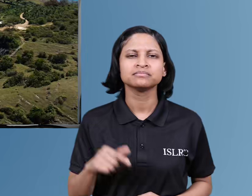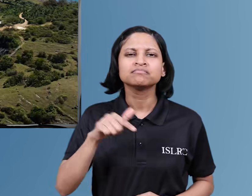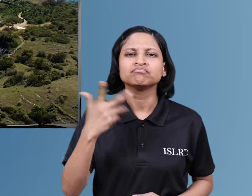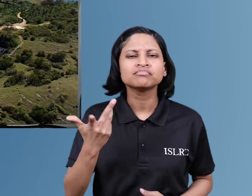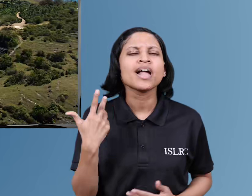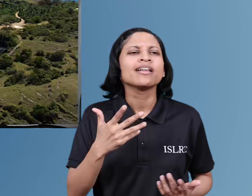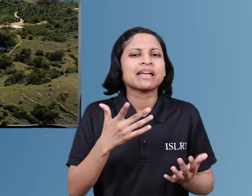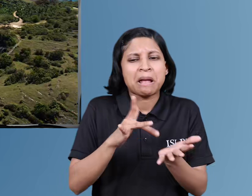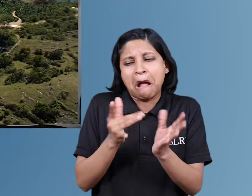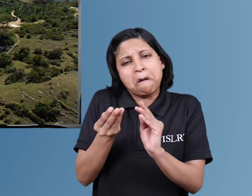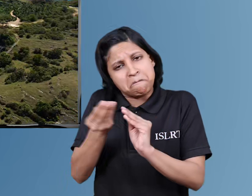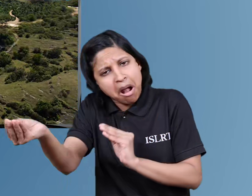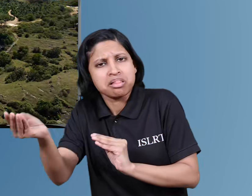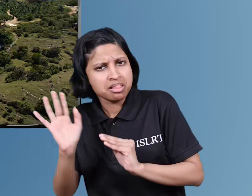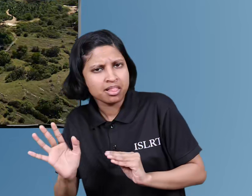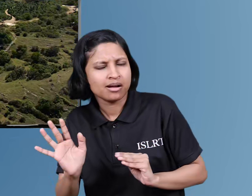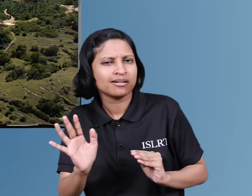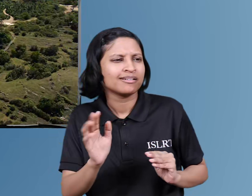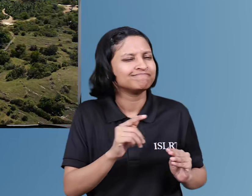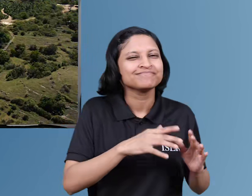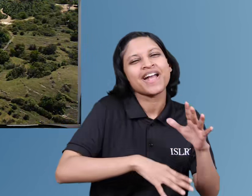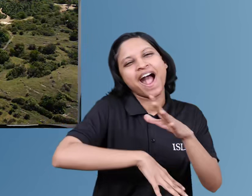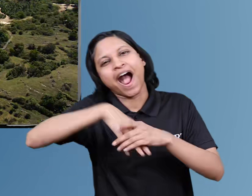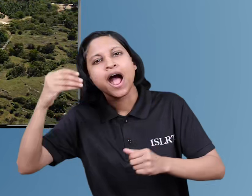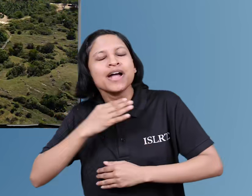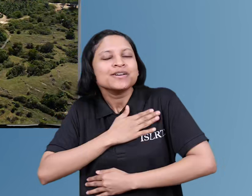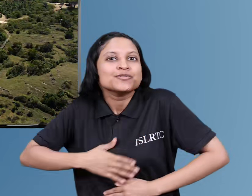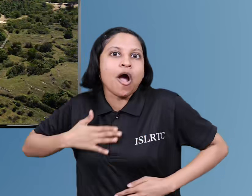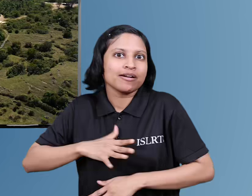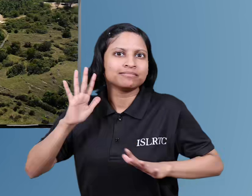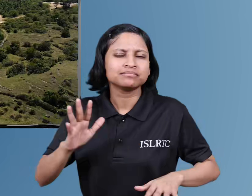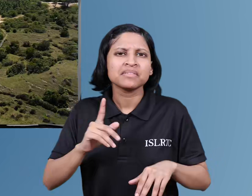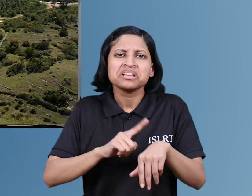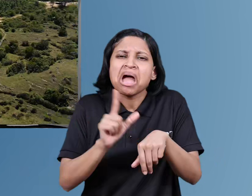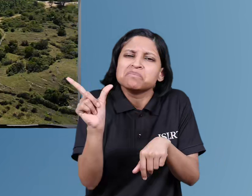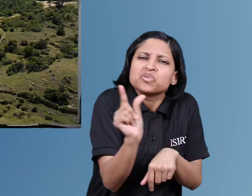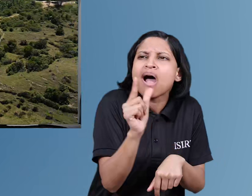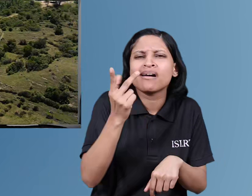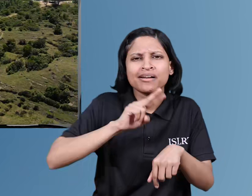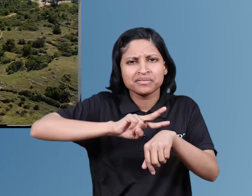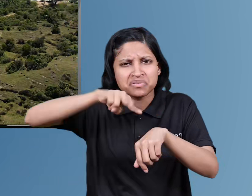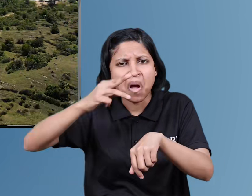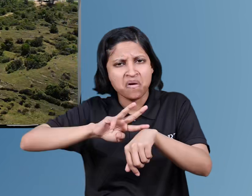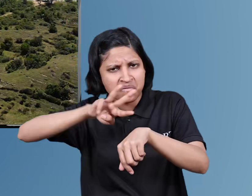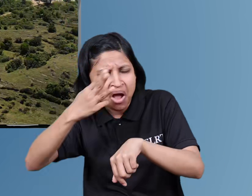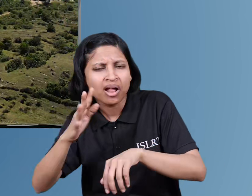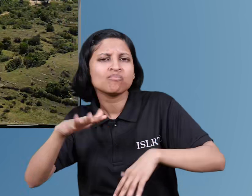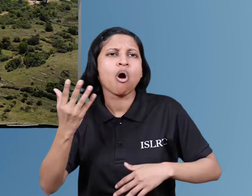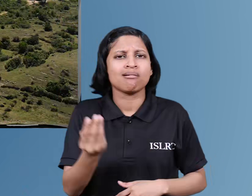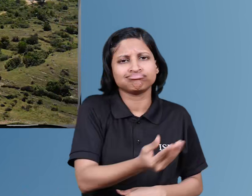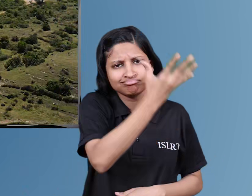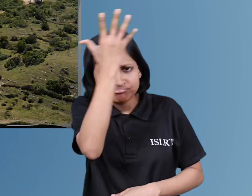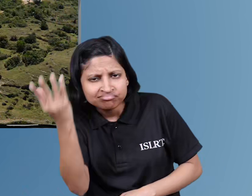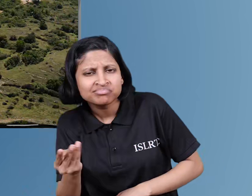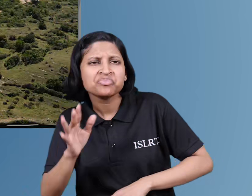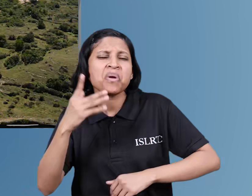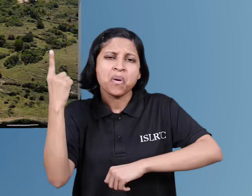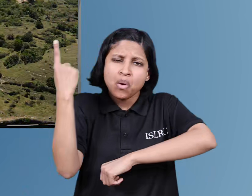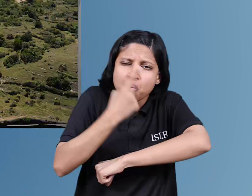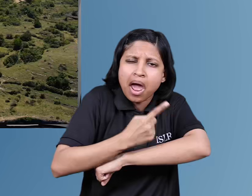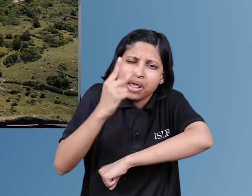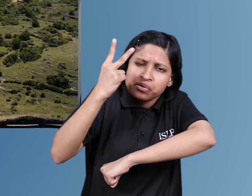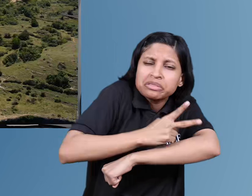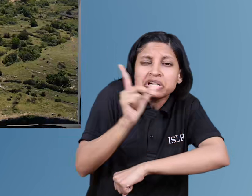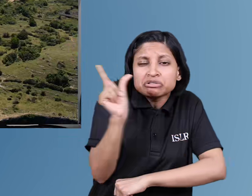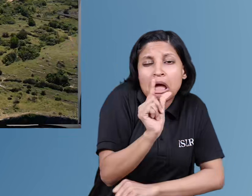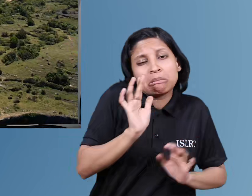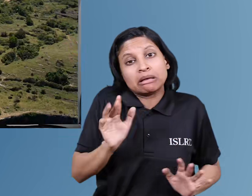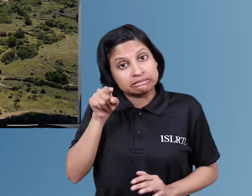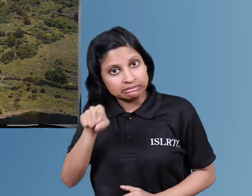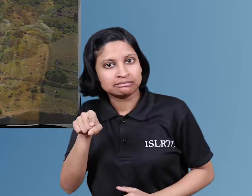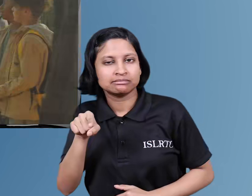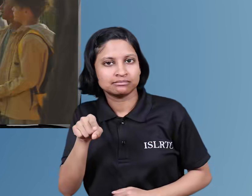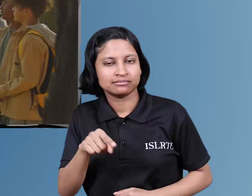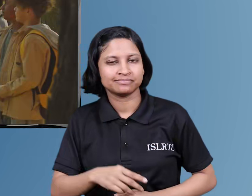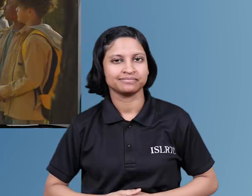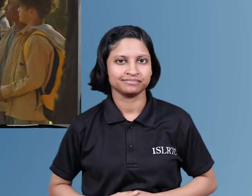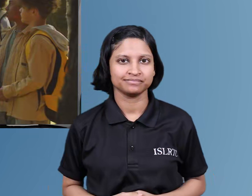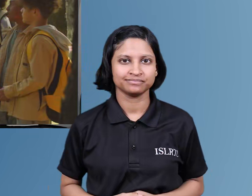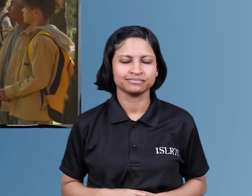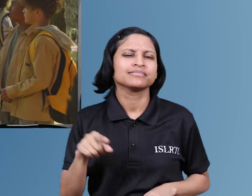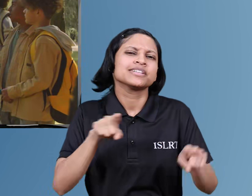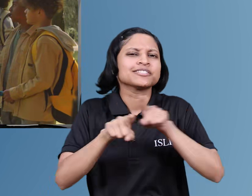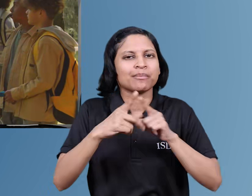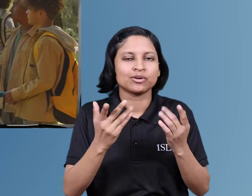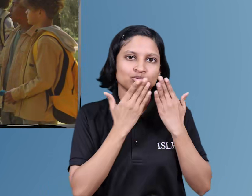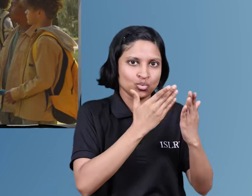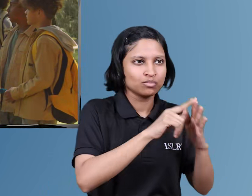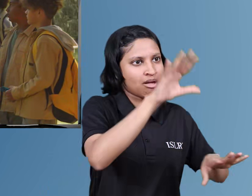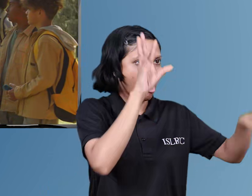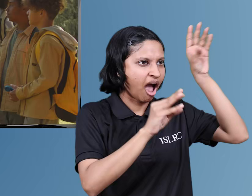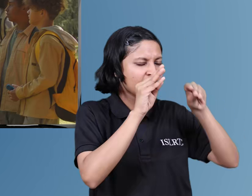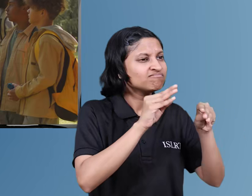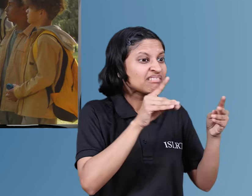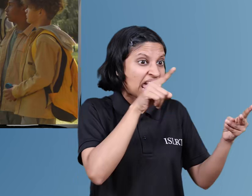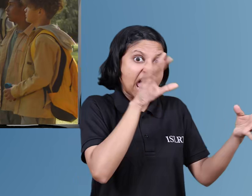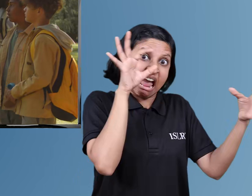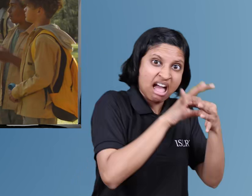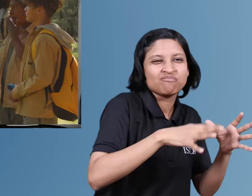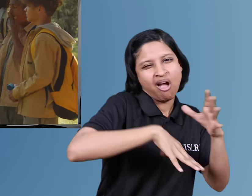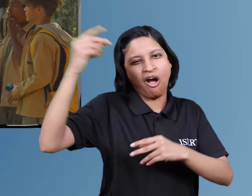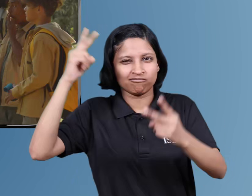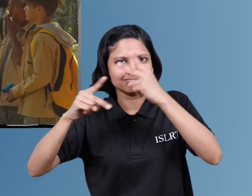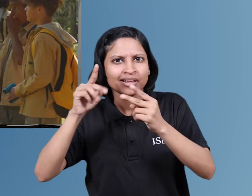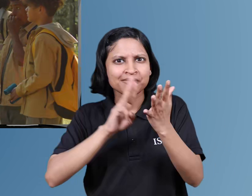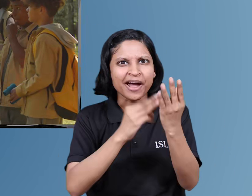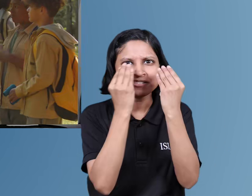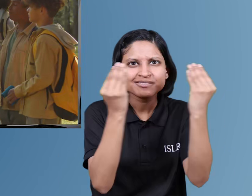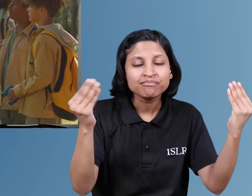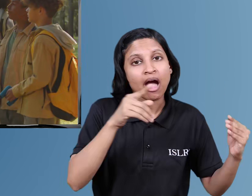A short trip or outing for leisure, usually to a nearby location. It can last for a few hours, a day, or even 2 to 3 days. It may be undertaken for educational purposes,